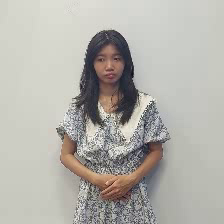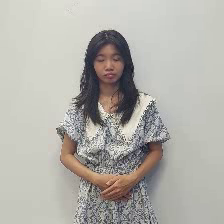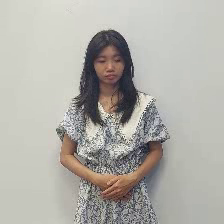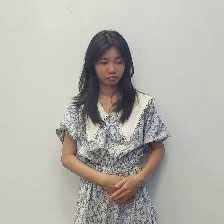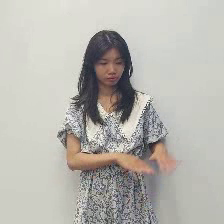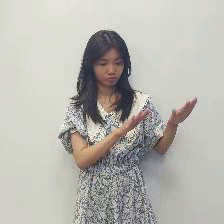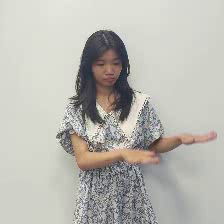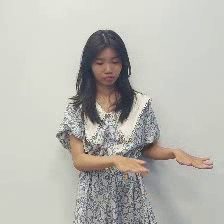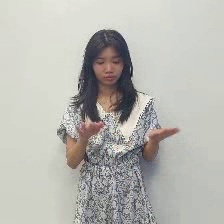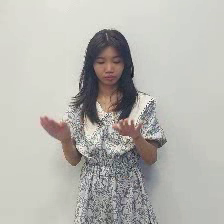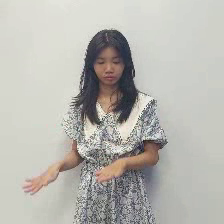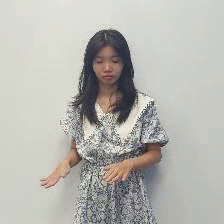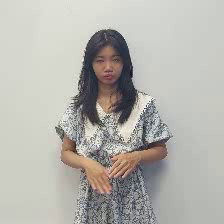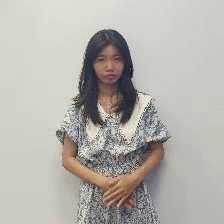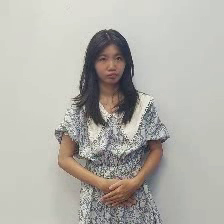Chậm lại